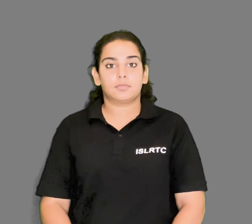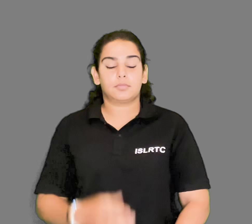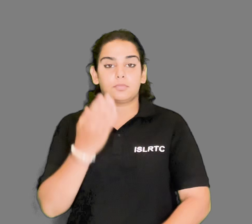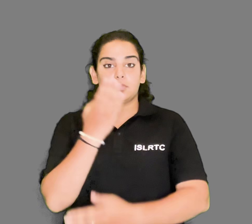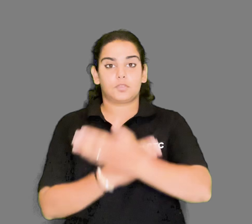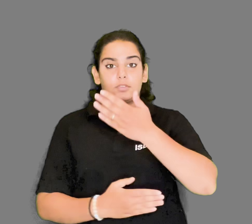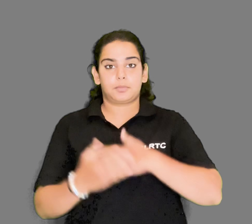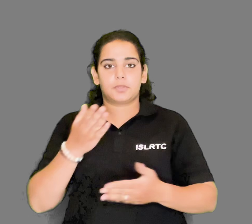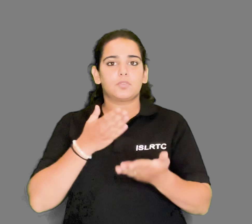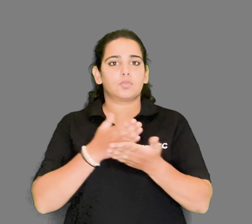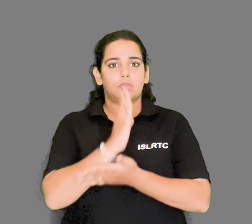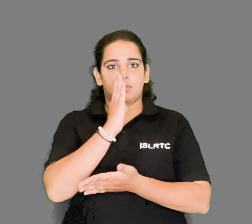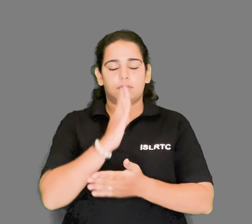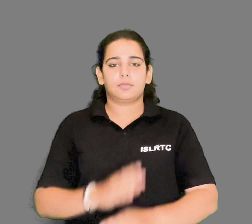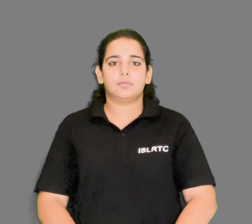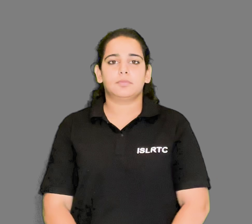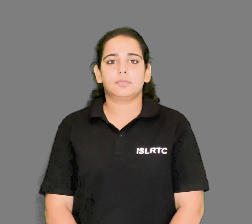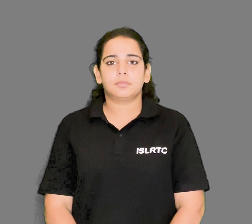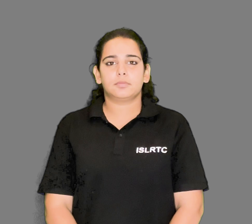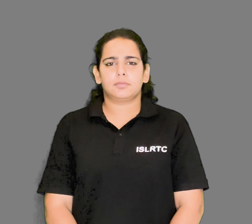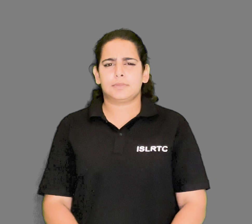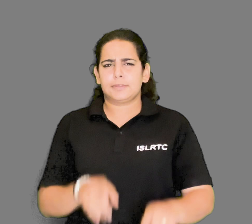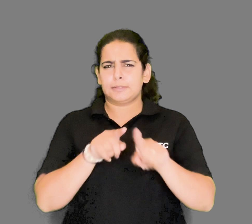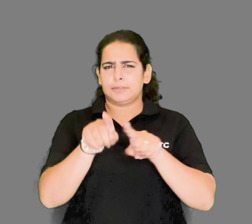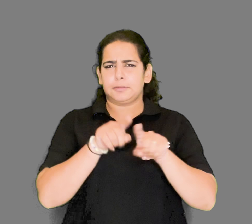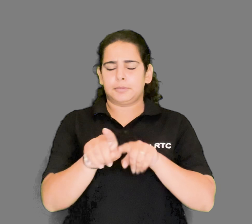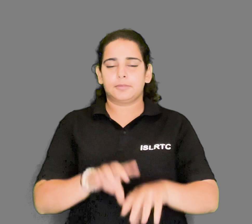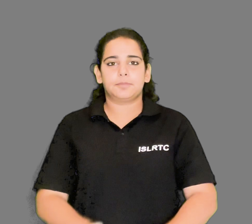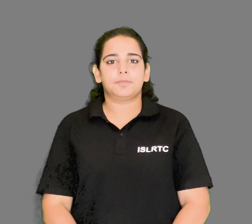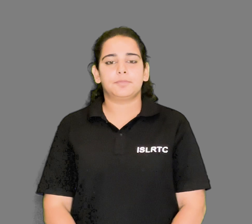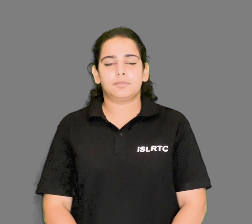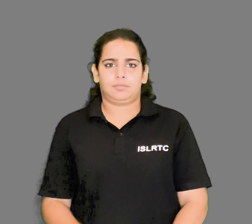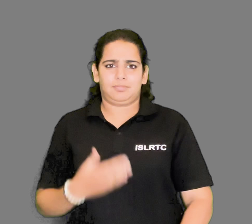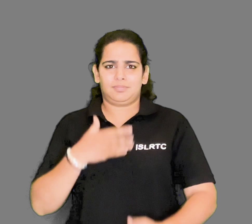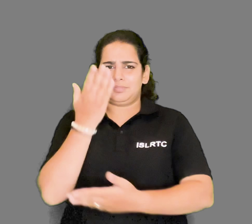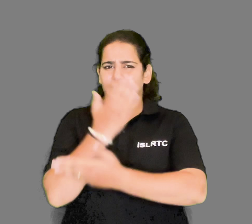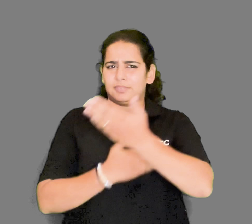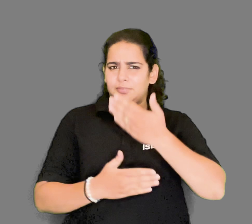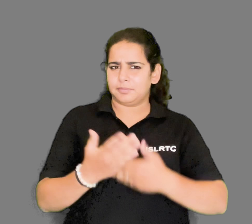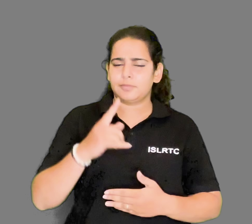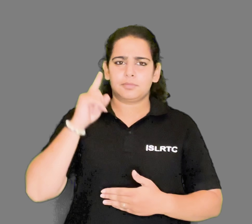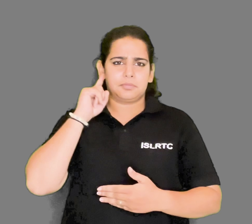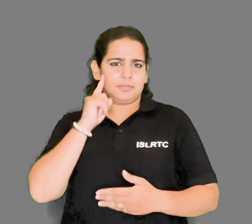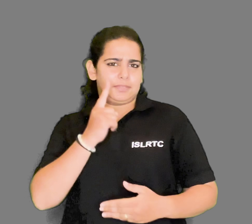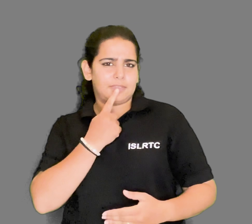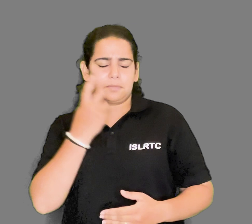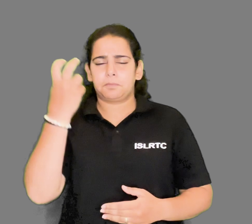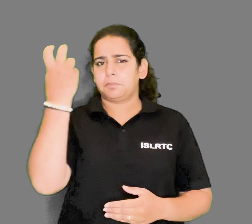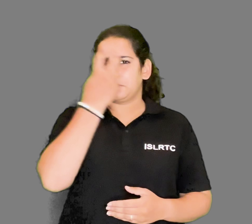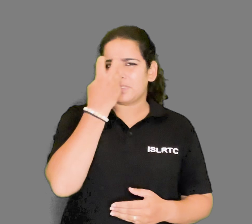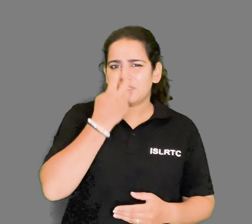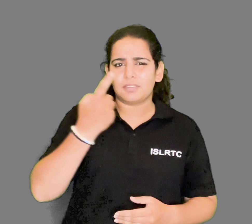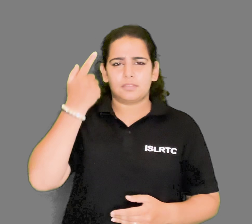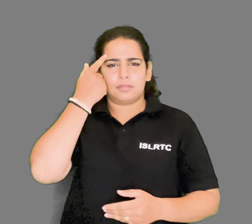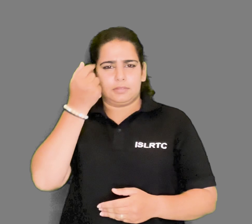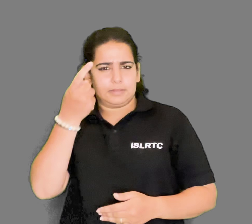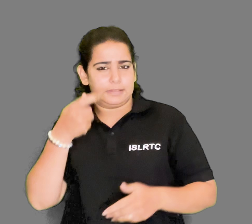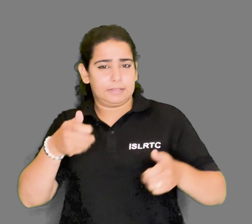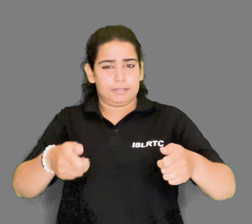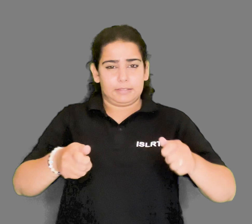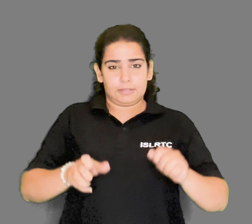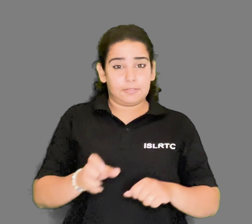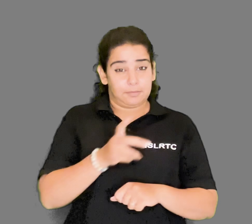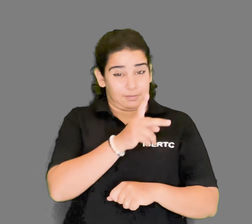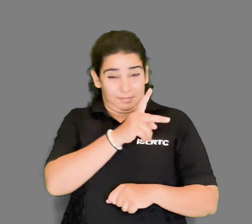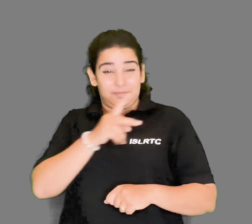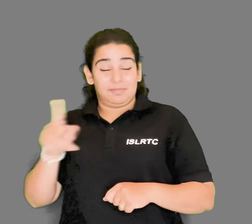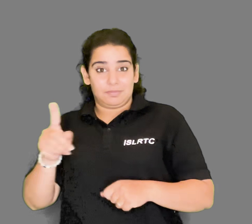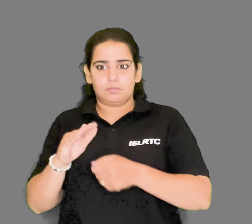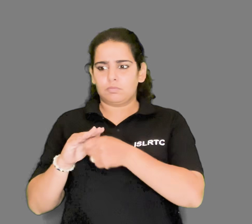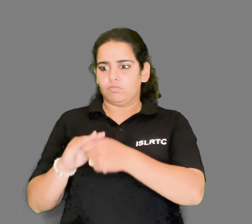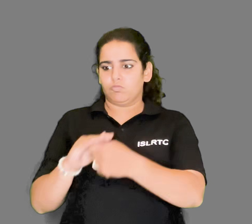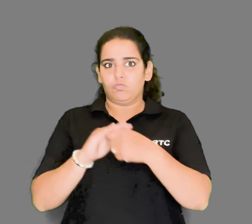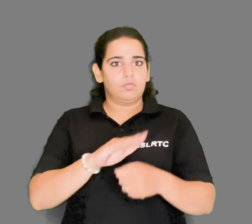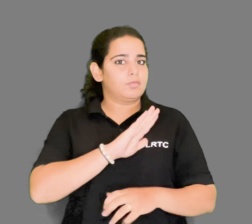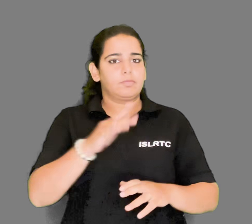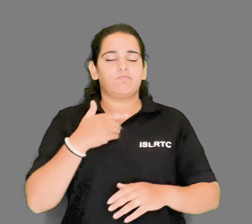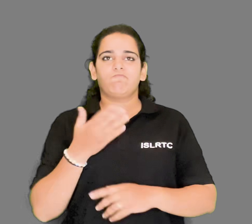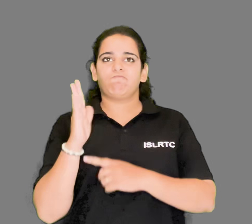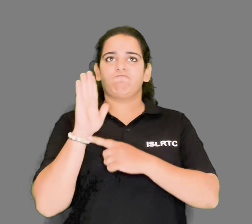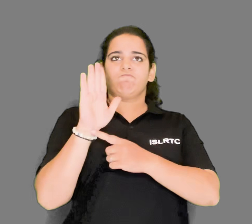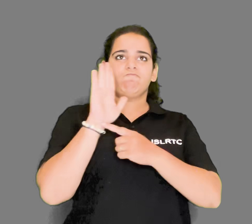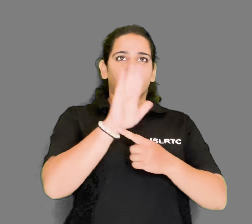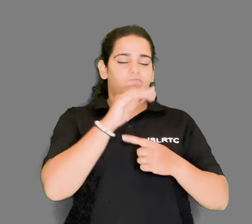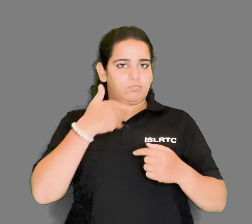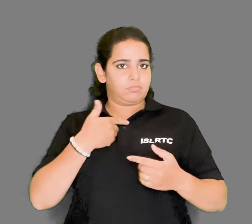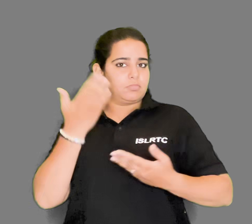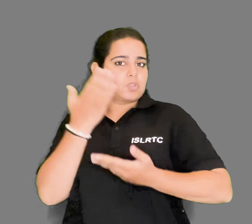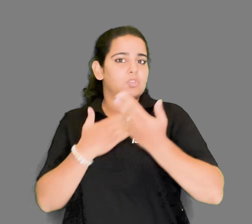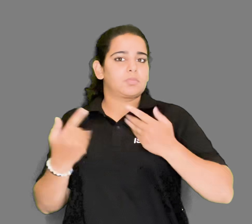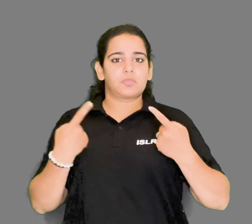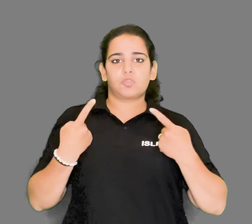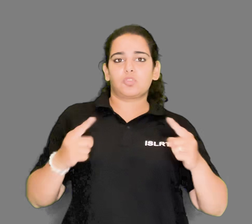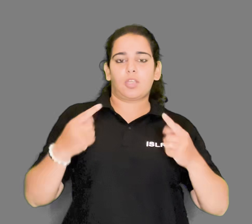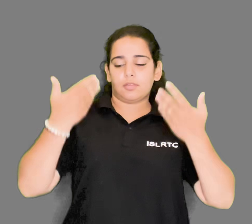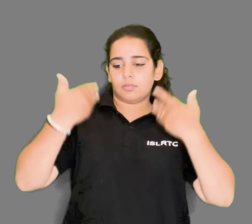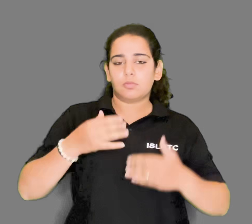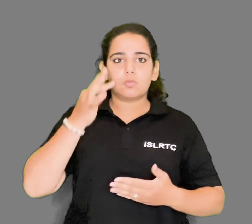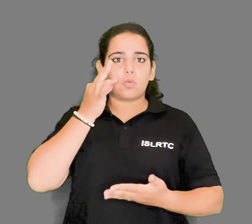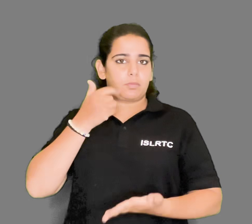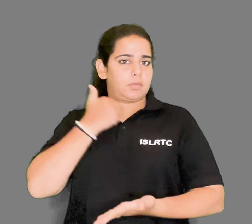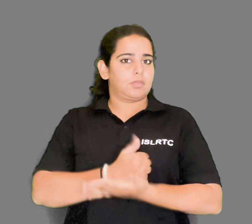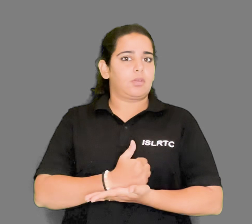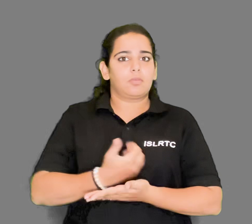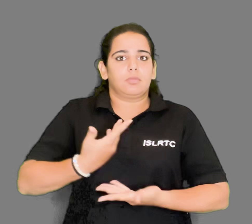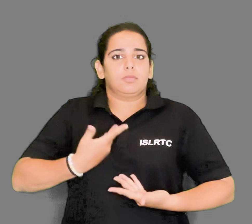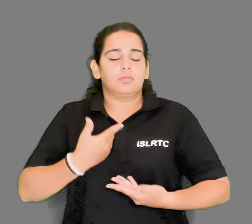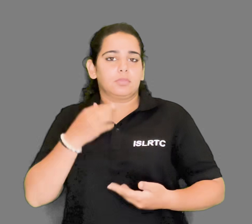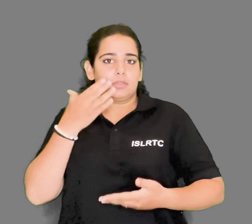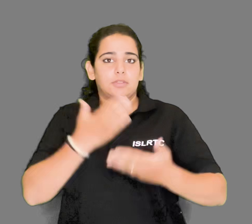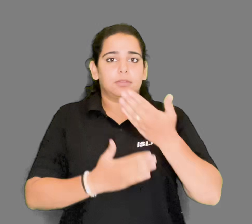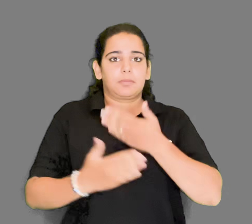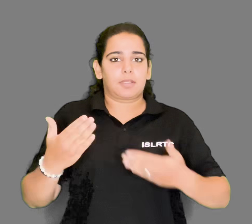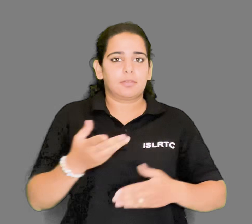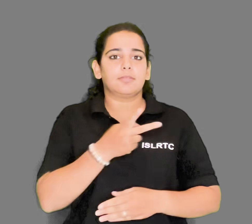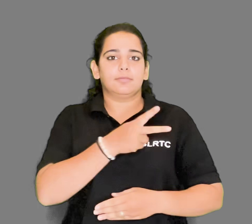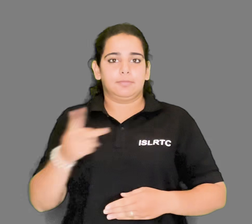Disability Justice A framework that expands on disability rights to include intersectional perspectives, addressing how various forms of discrimination overlap and impact individuals with disabilities